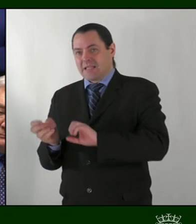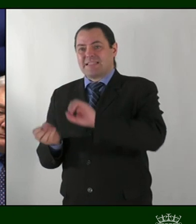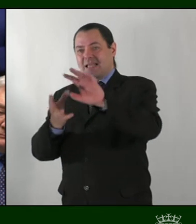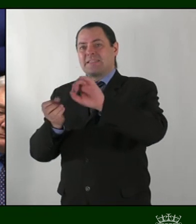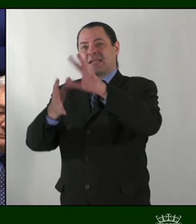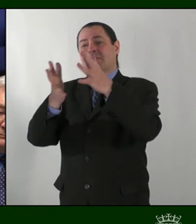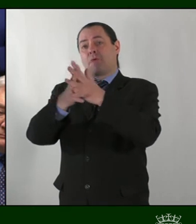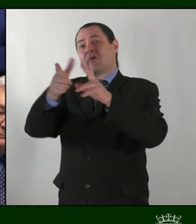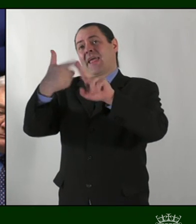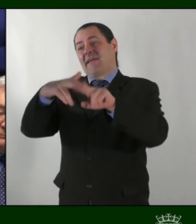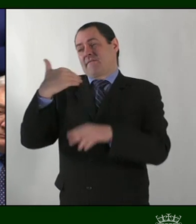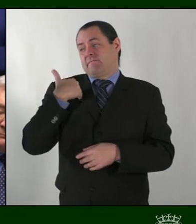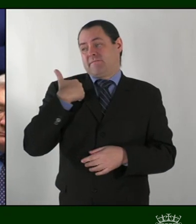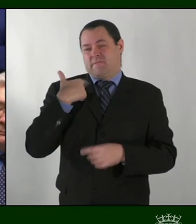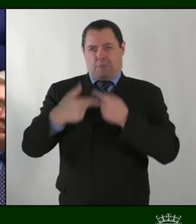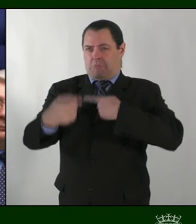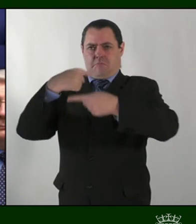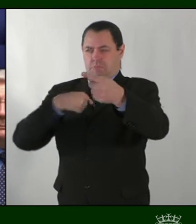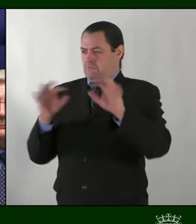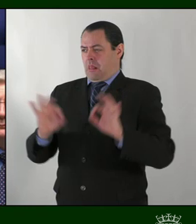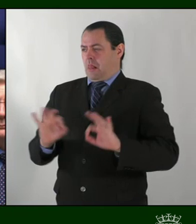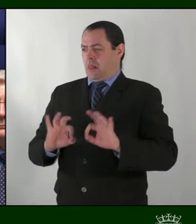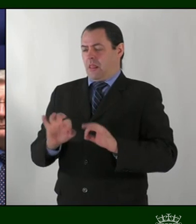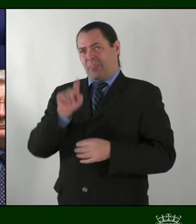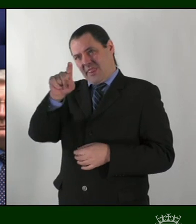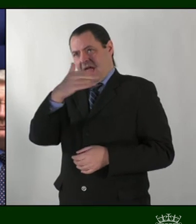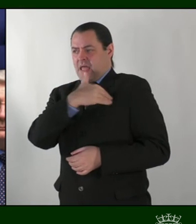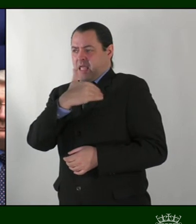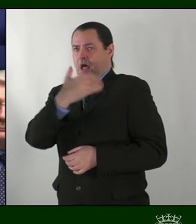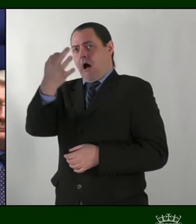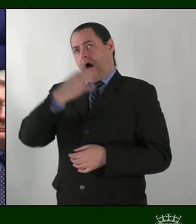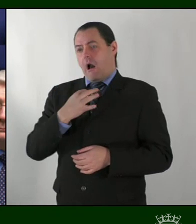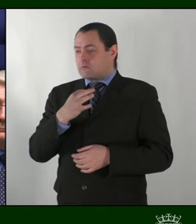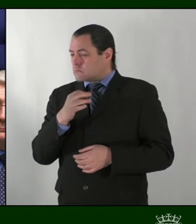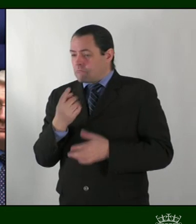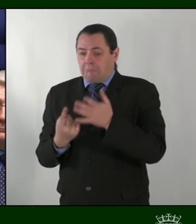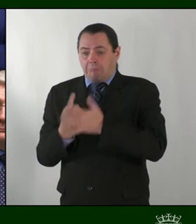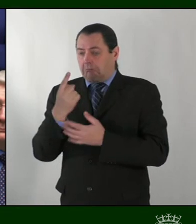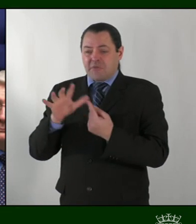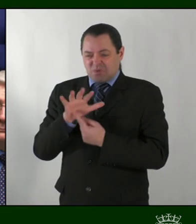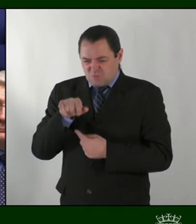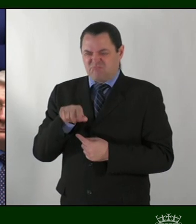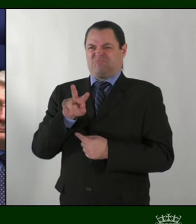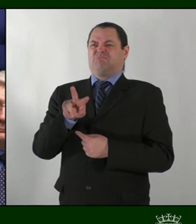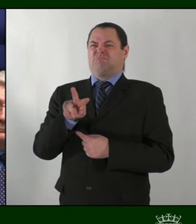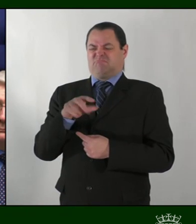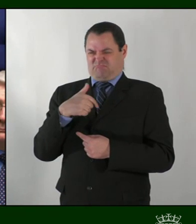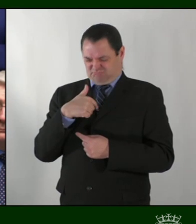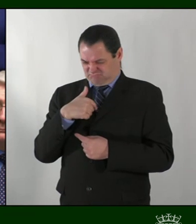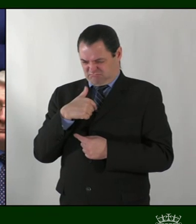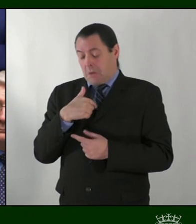This lopsided treaty means the US can request extradition in circumstances that Britain cannot.